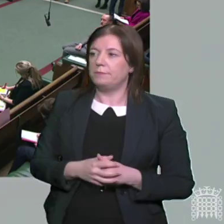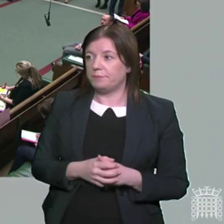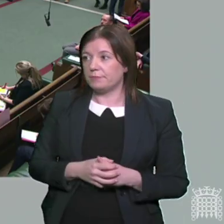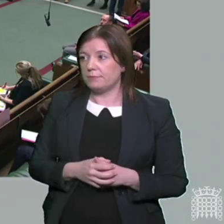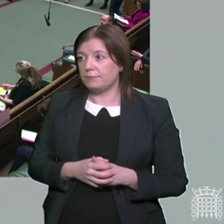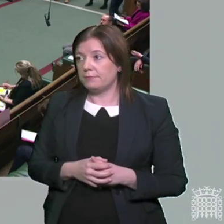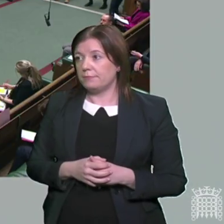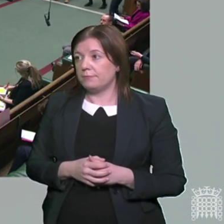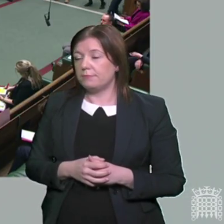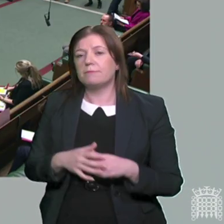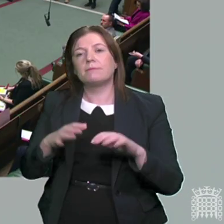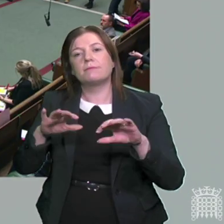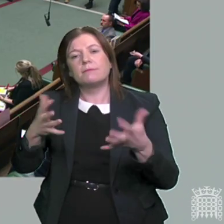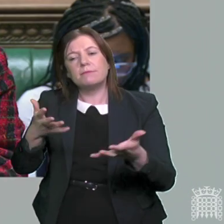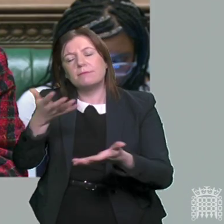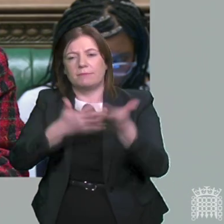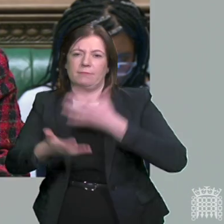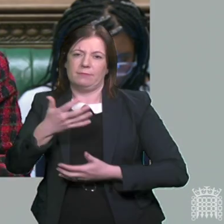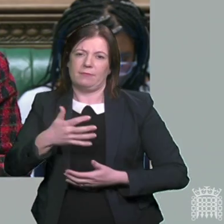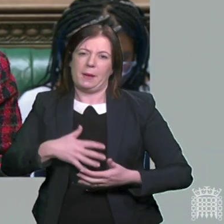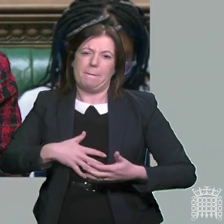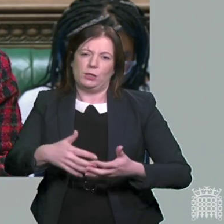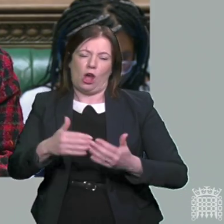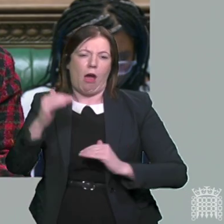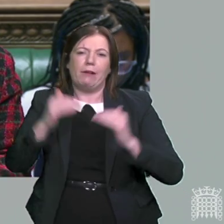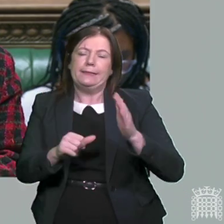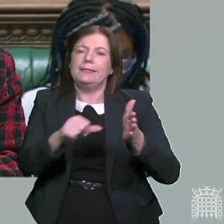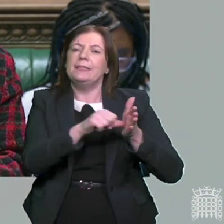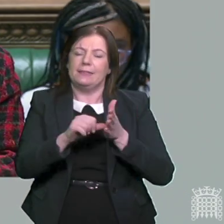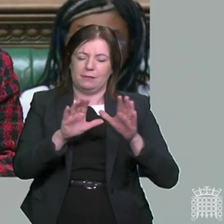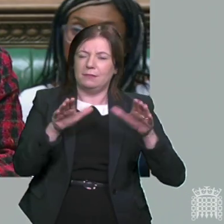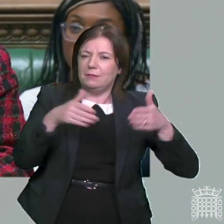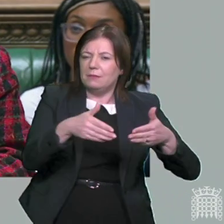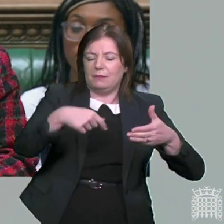I thank the honourable Lady for highlighting the work of the maternity disparities taskforce, which this Government set up.